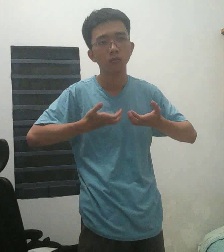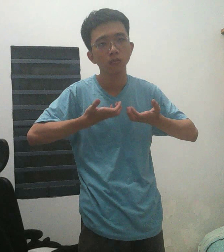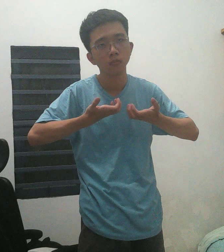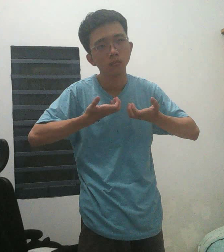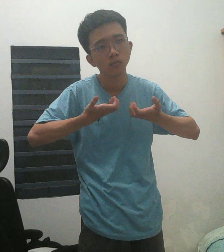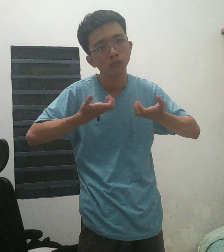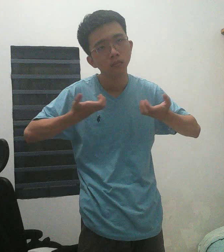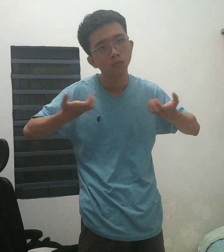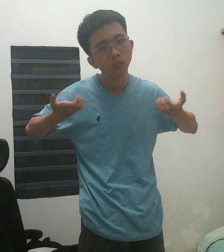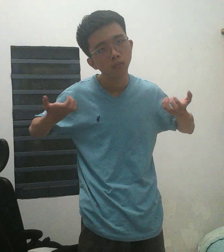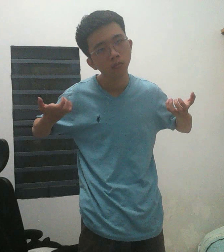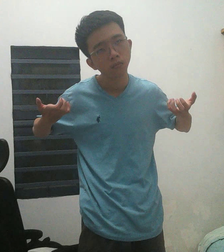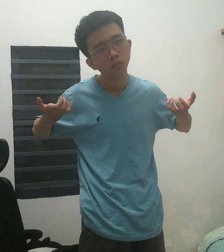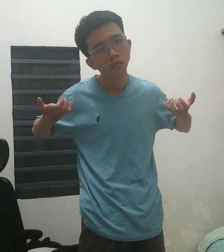chia cat